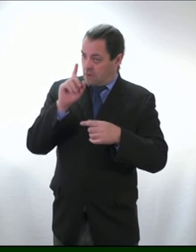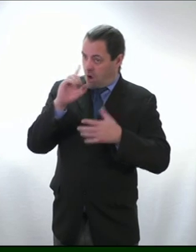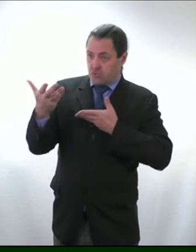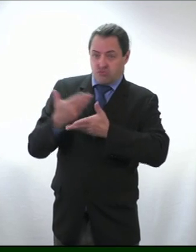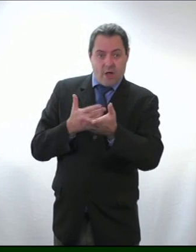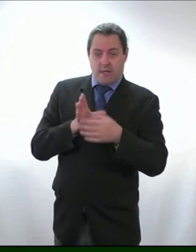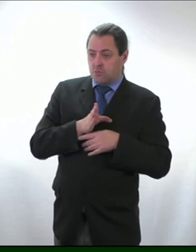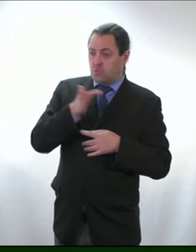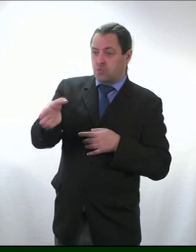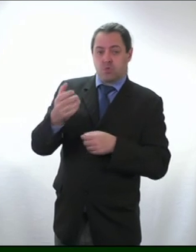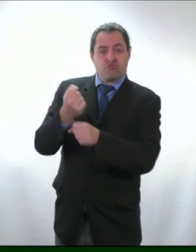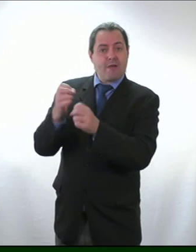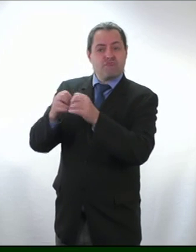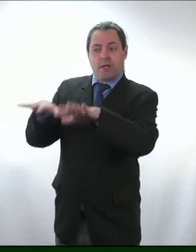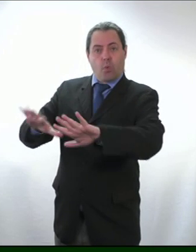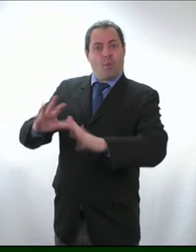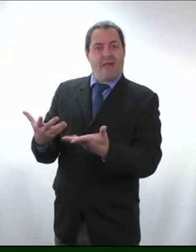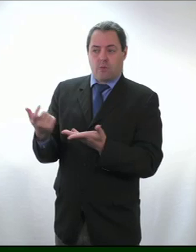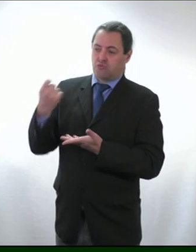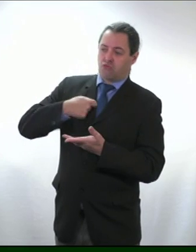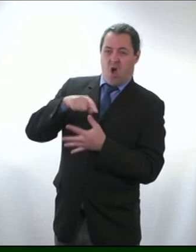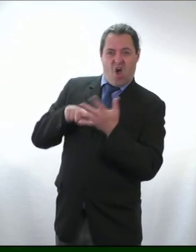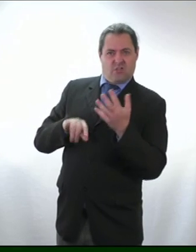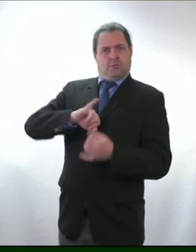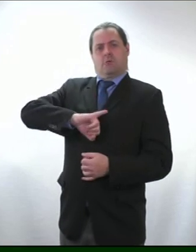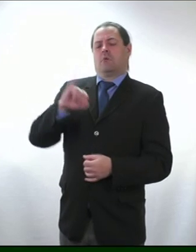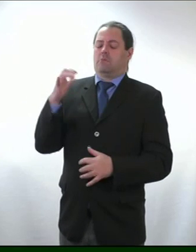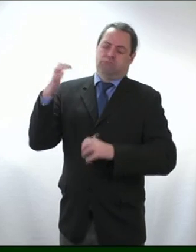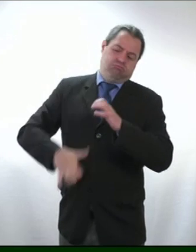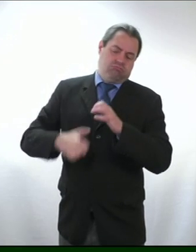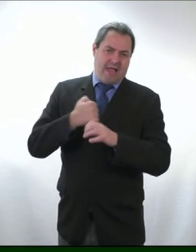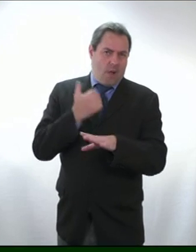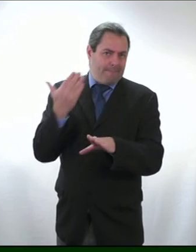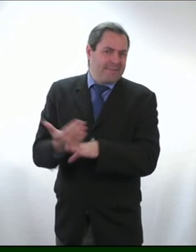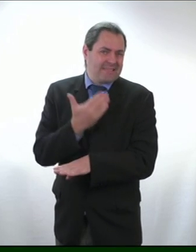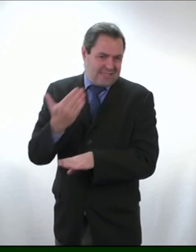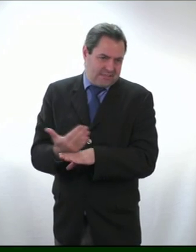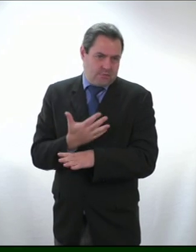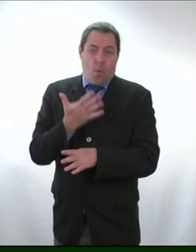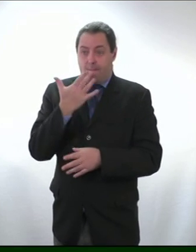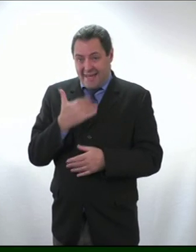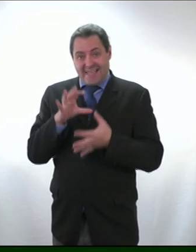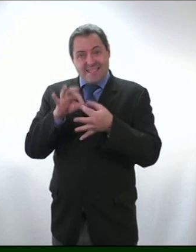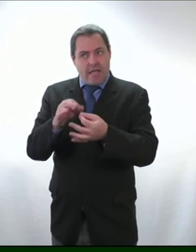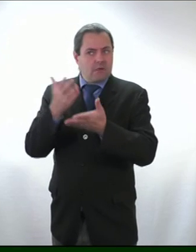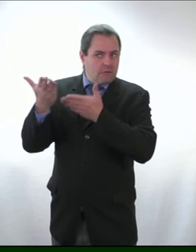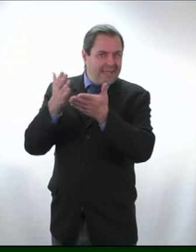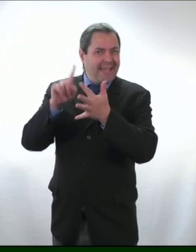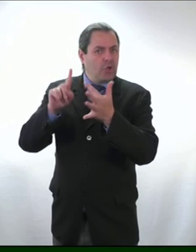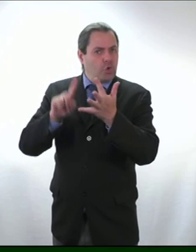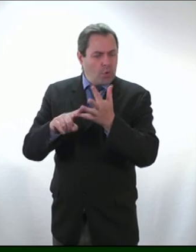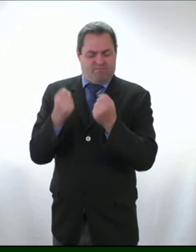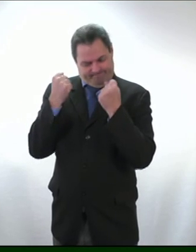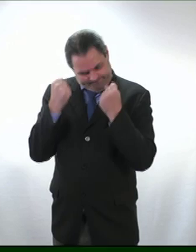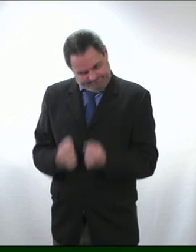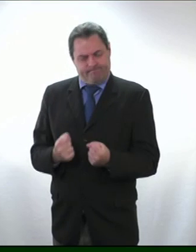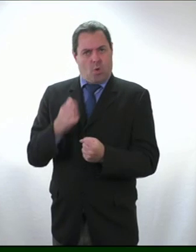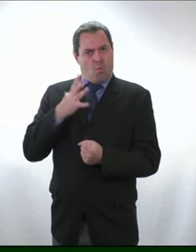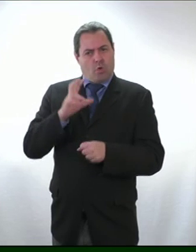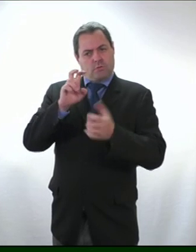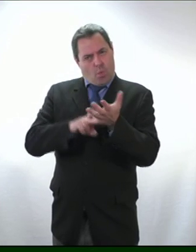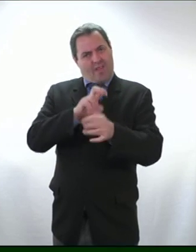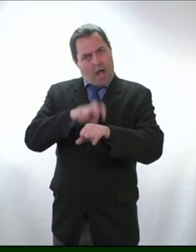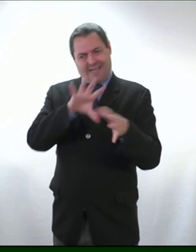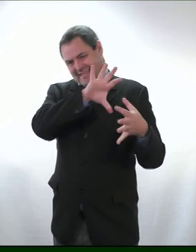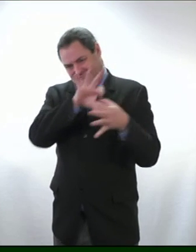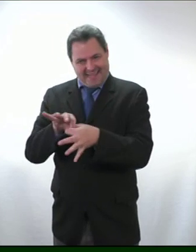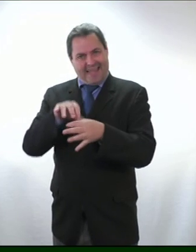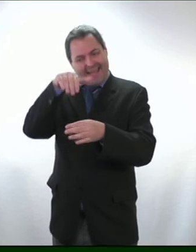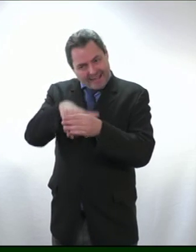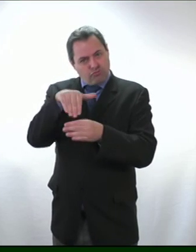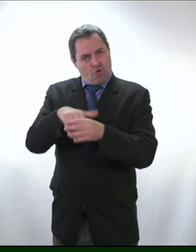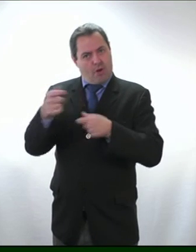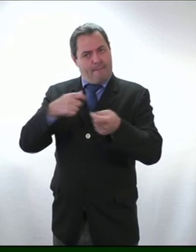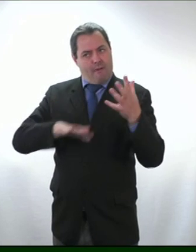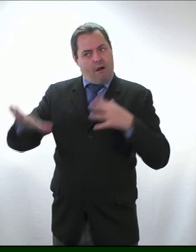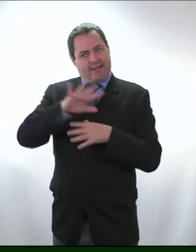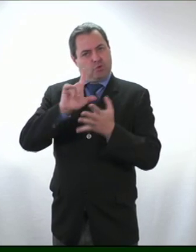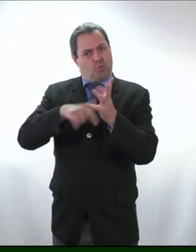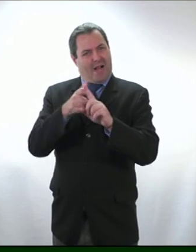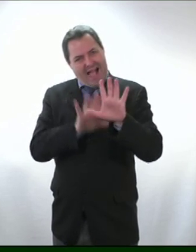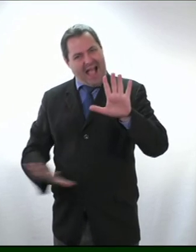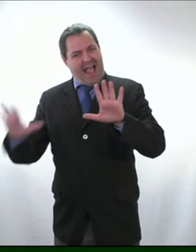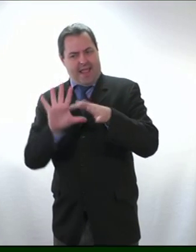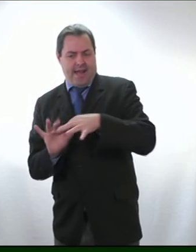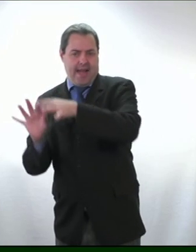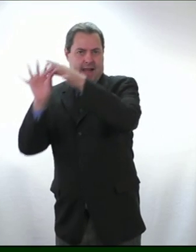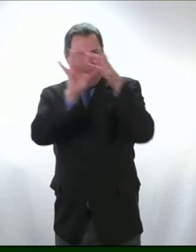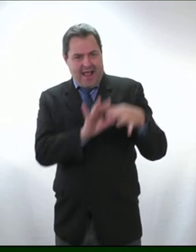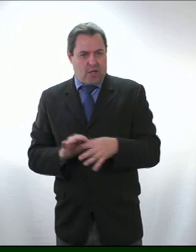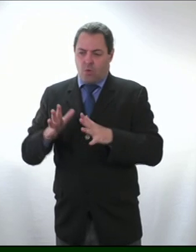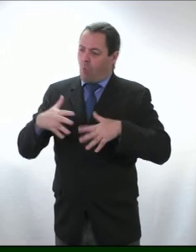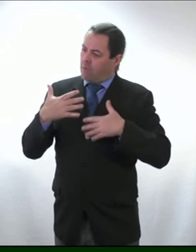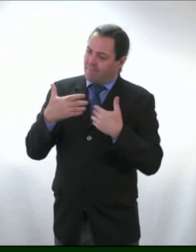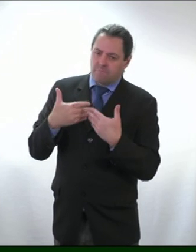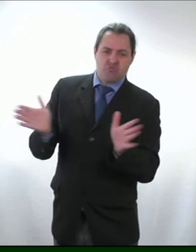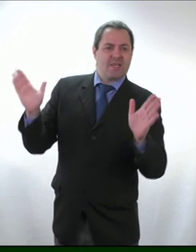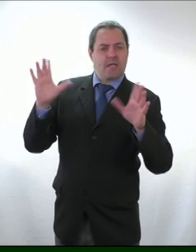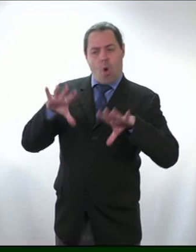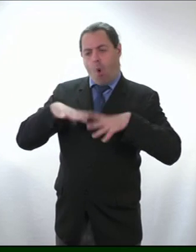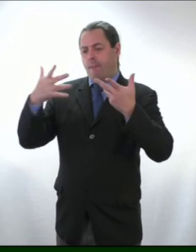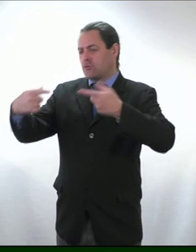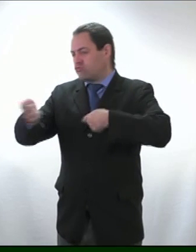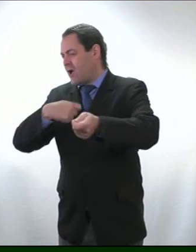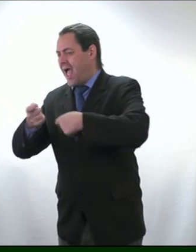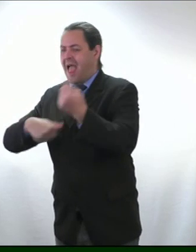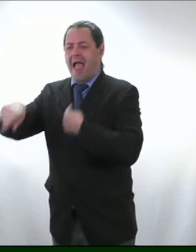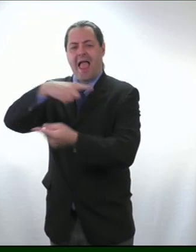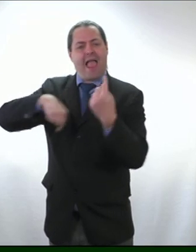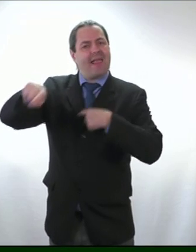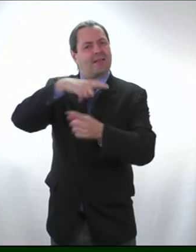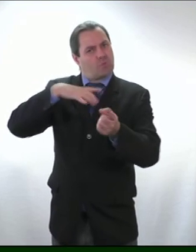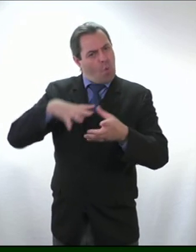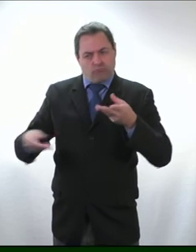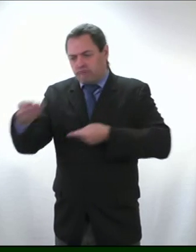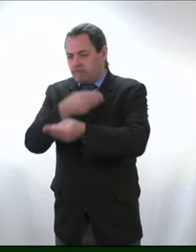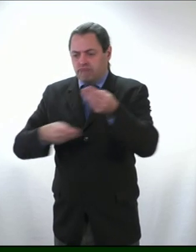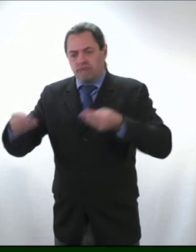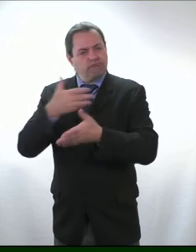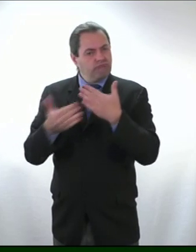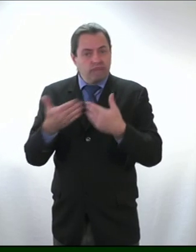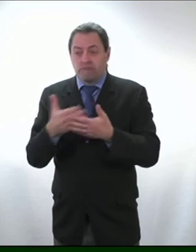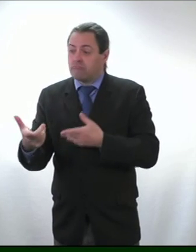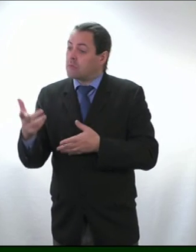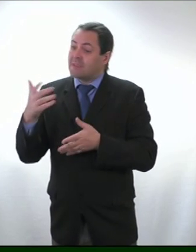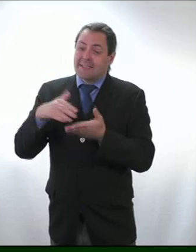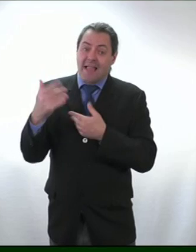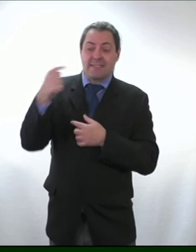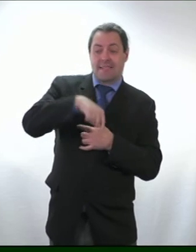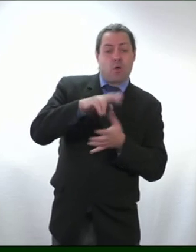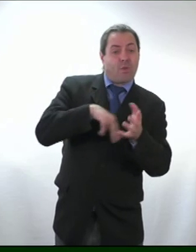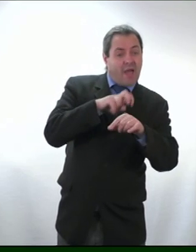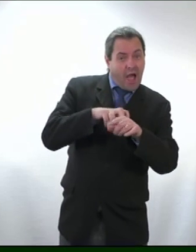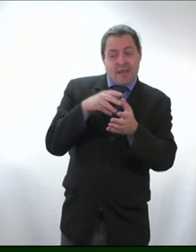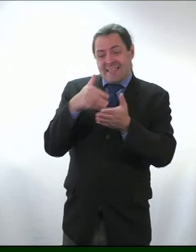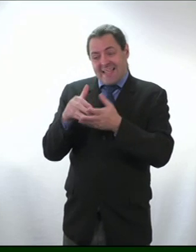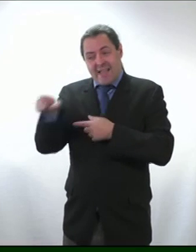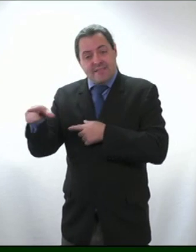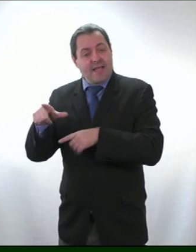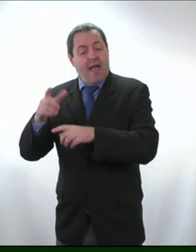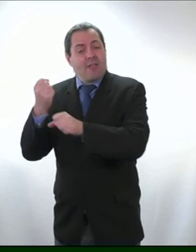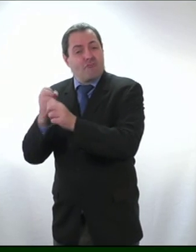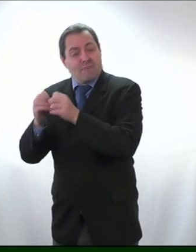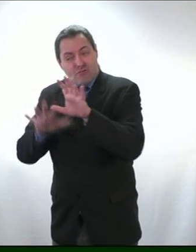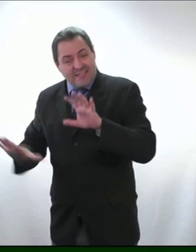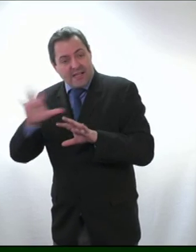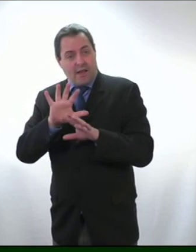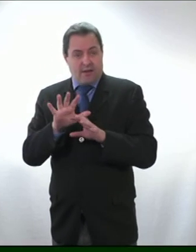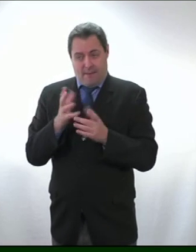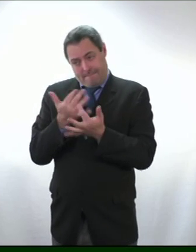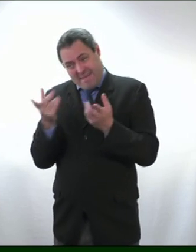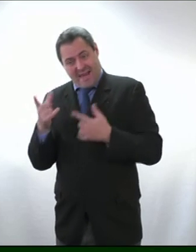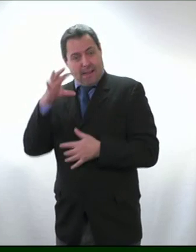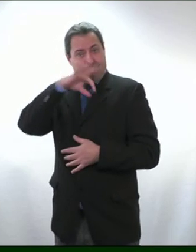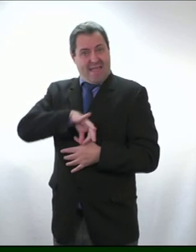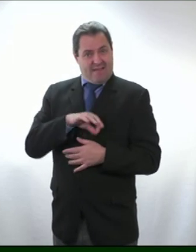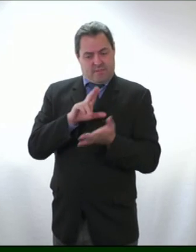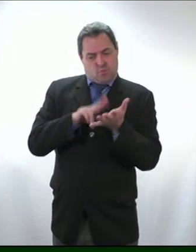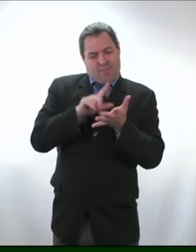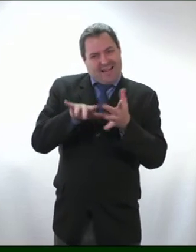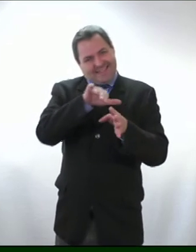In the remaining days of the negotiations with the European Union, may I urge him to hold firm and to commit to protecting Northern Ireland’s place within the internal market of the United Kingdom by ensuring full and unfettered access for businesses that trade in either direction and for the consumers who benefit from Northern Ireland’s being an integral part